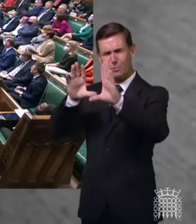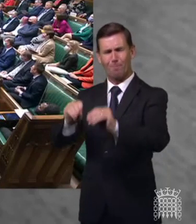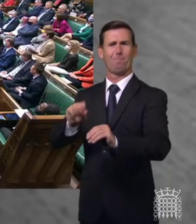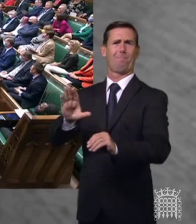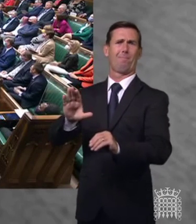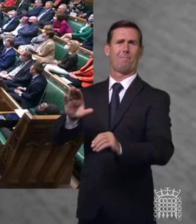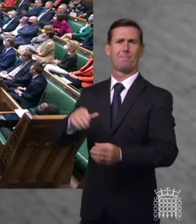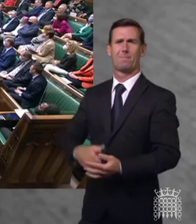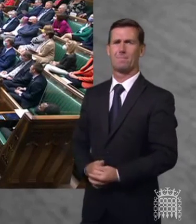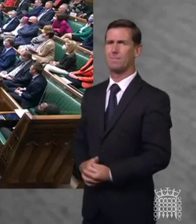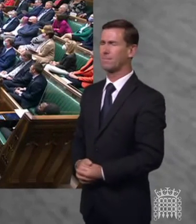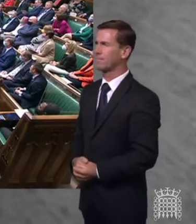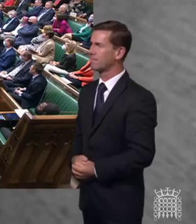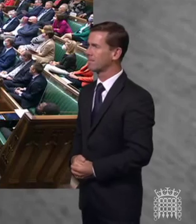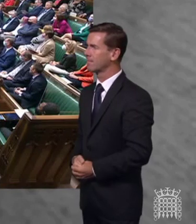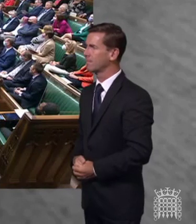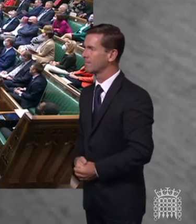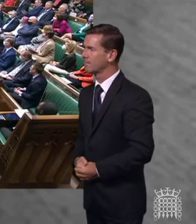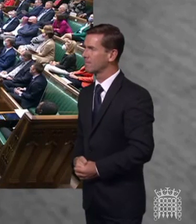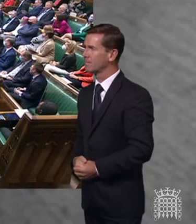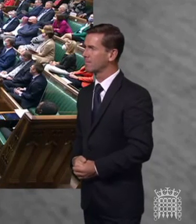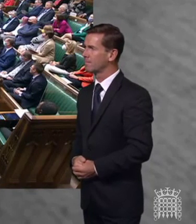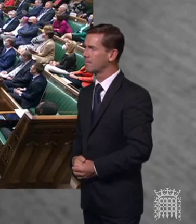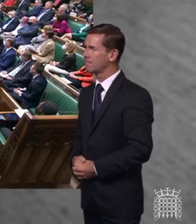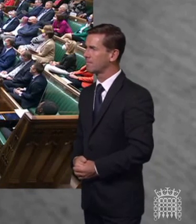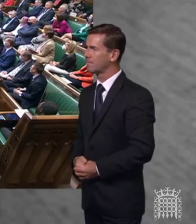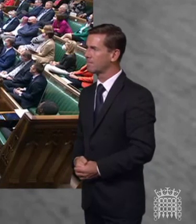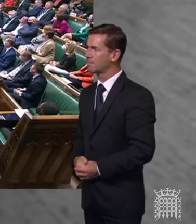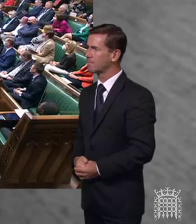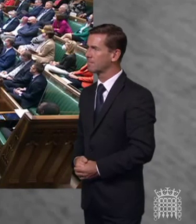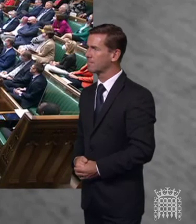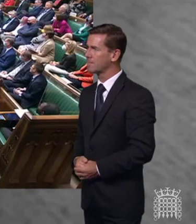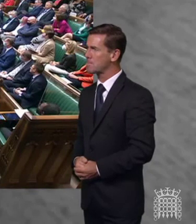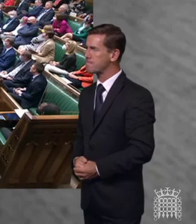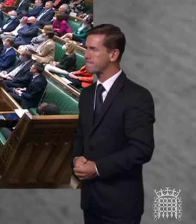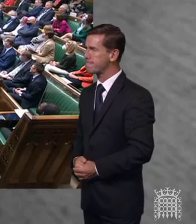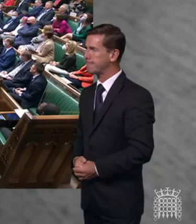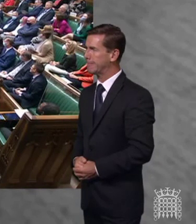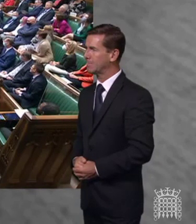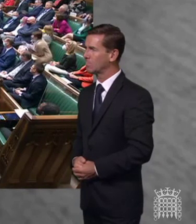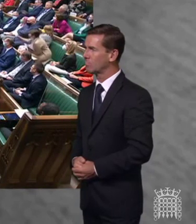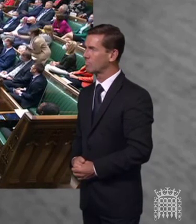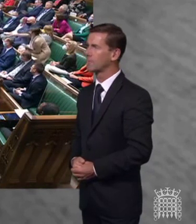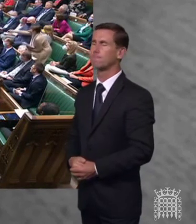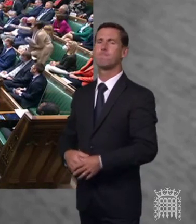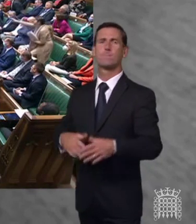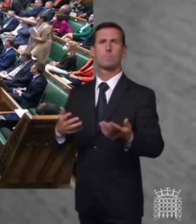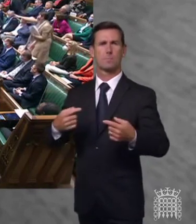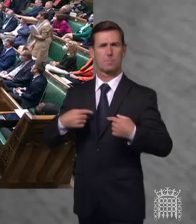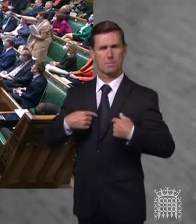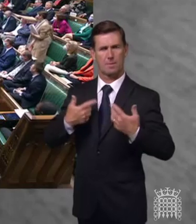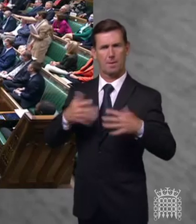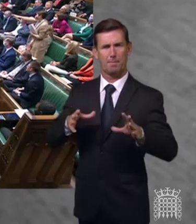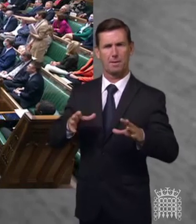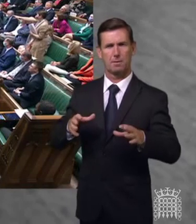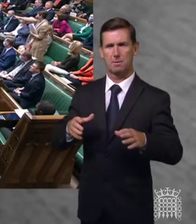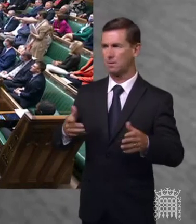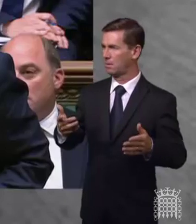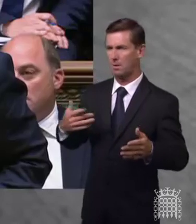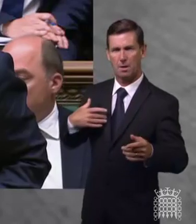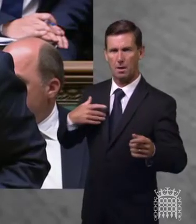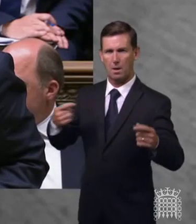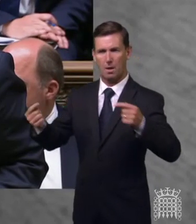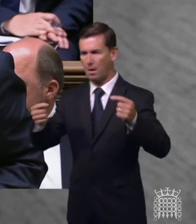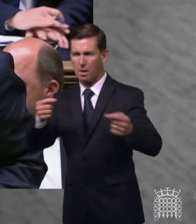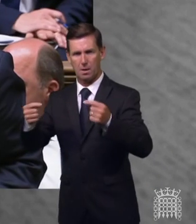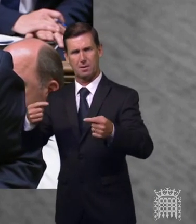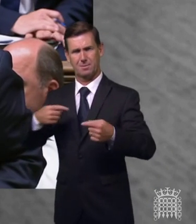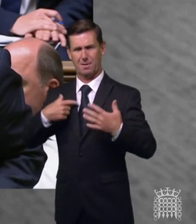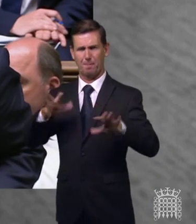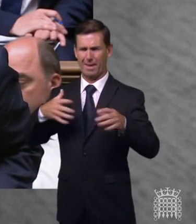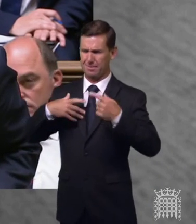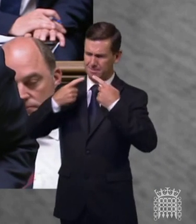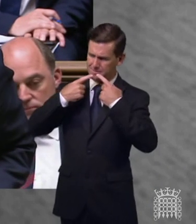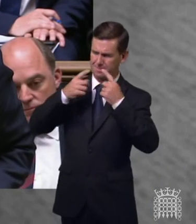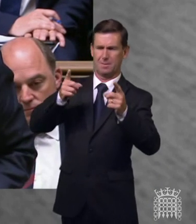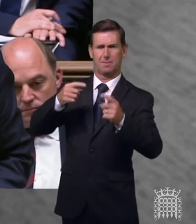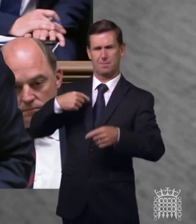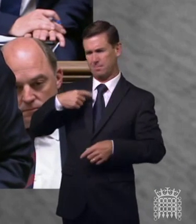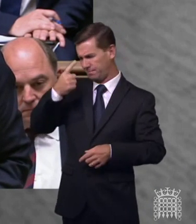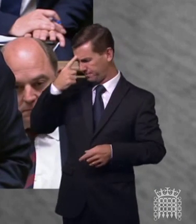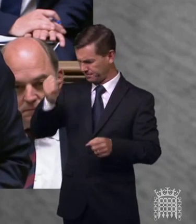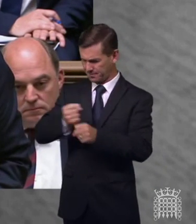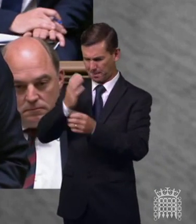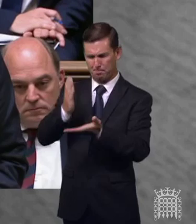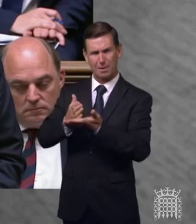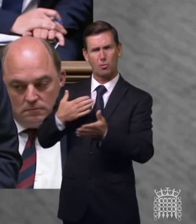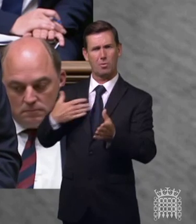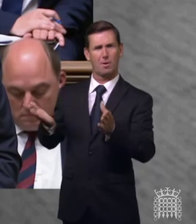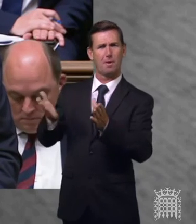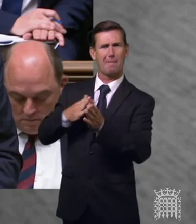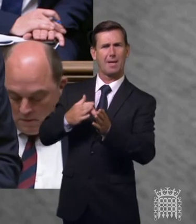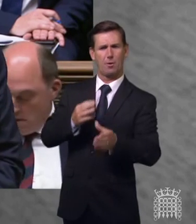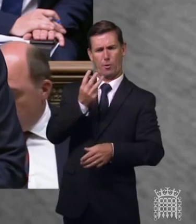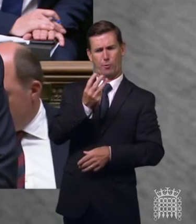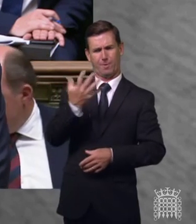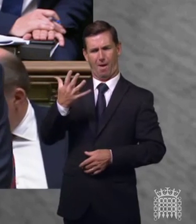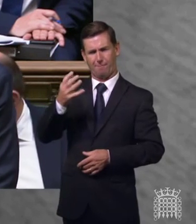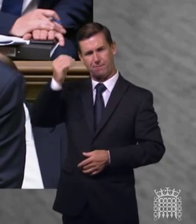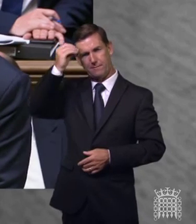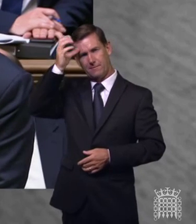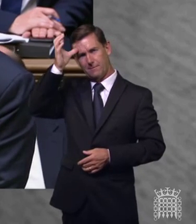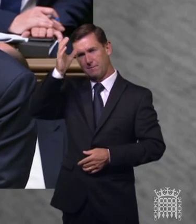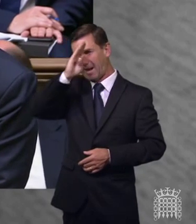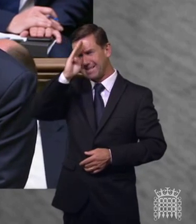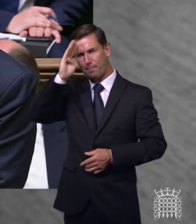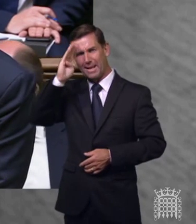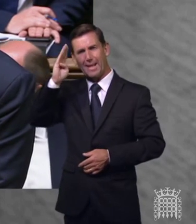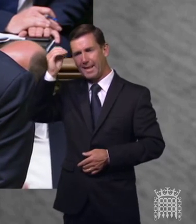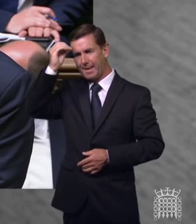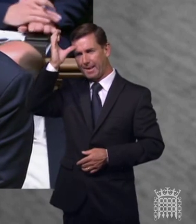I was telling the House that we are making sure that we bring back the 35 brilliant Chevening scholars so that they can come and study in our great universities.